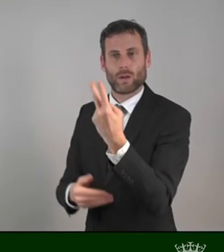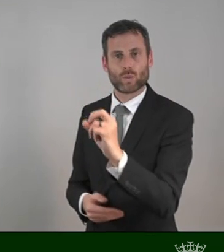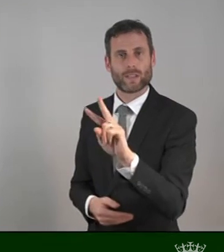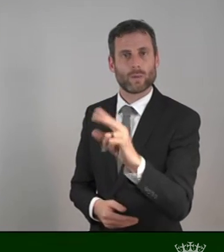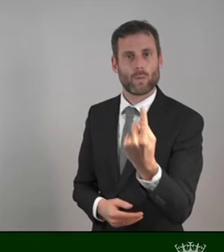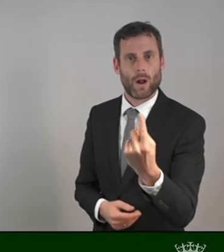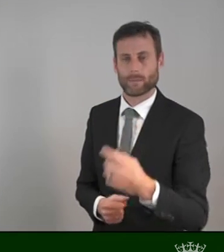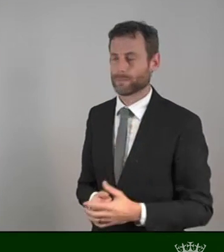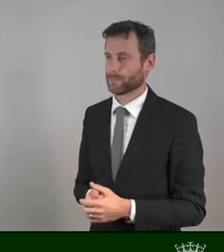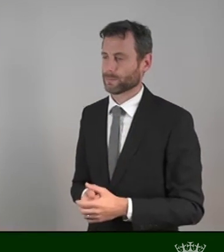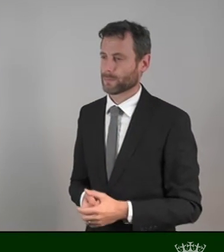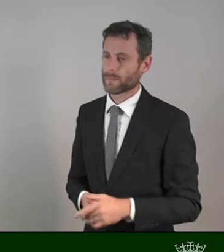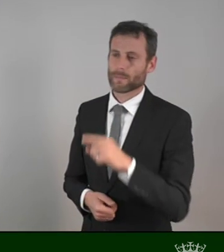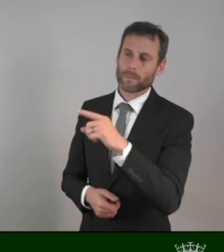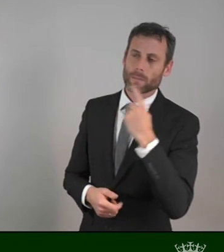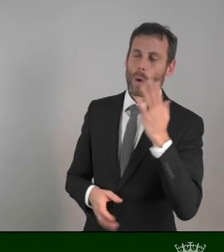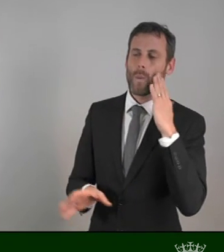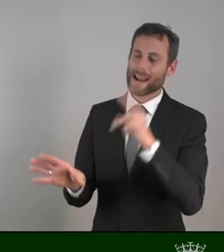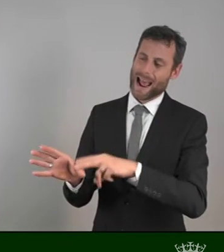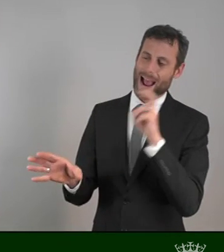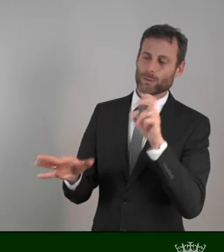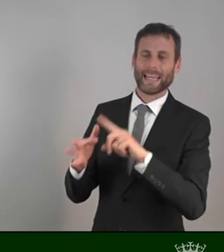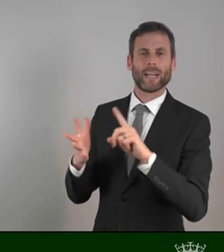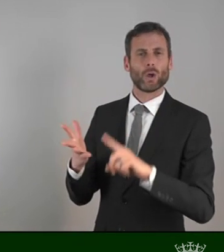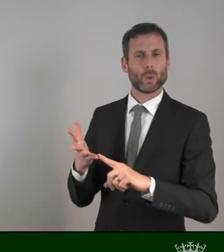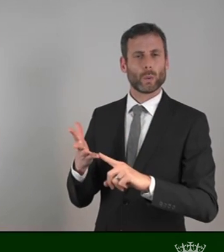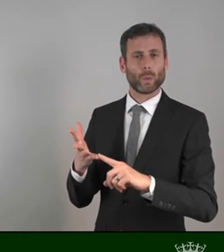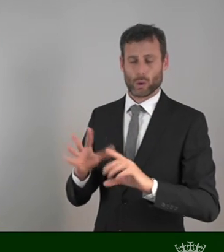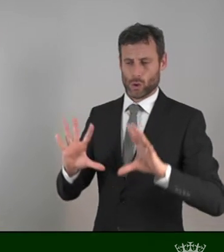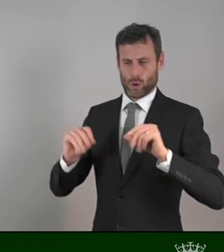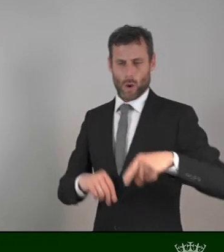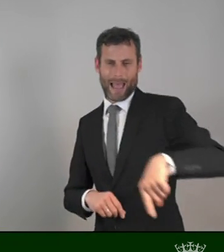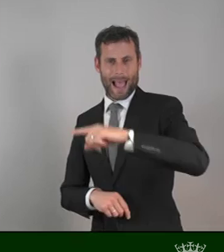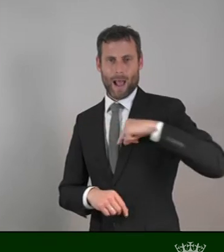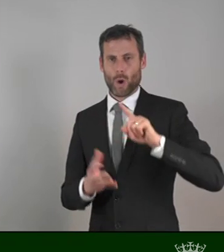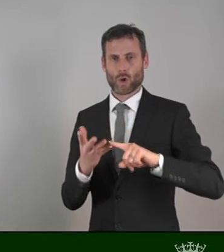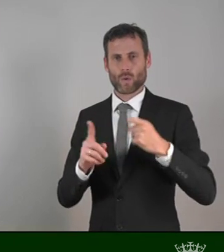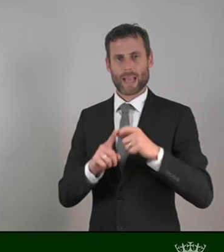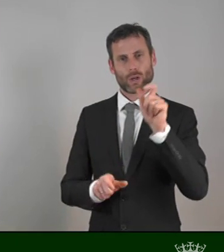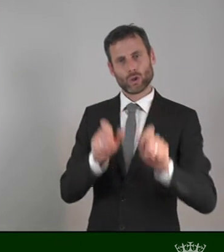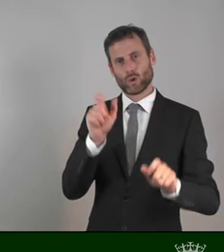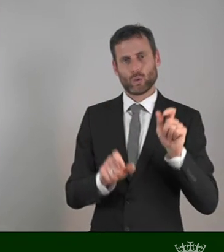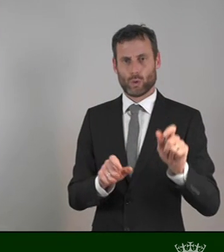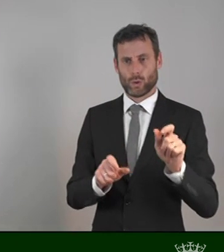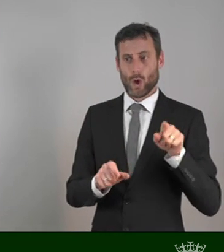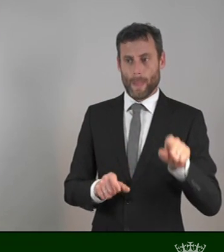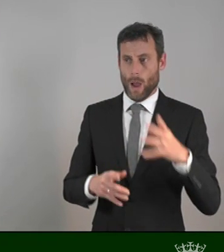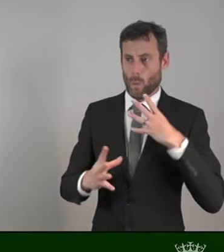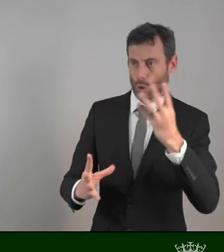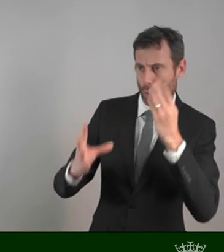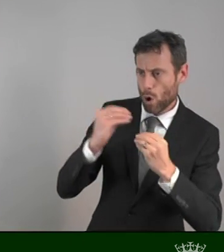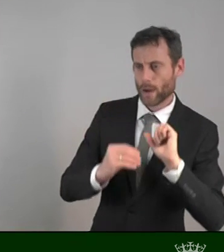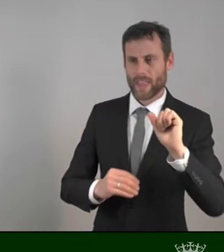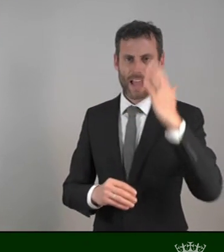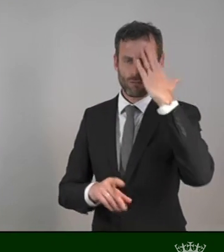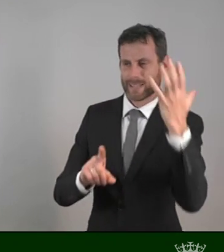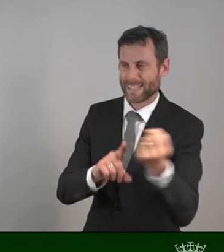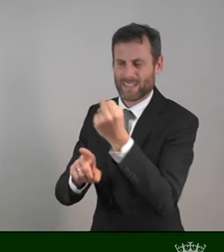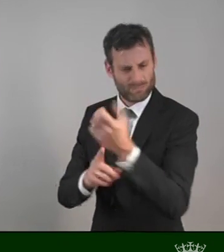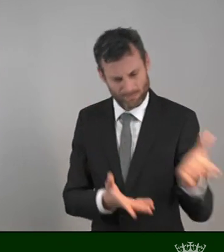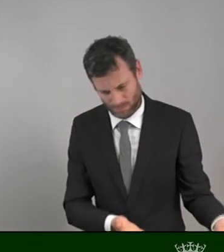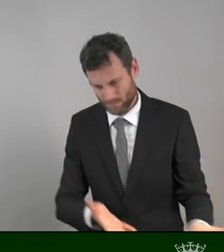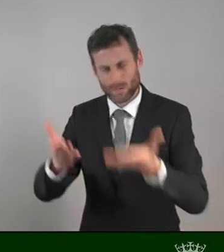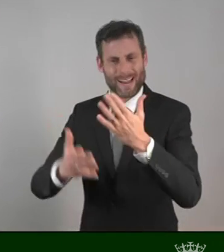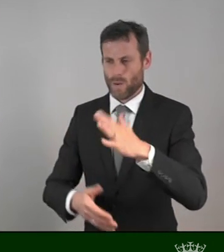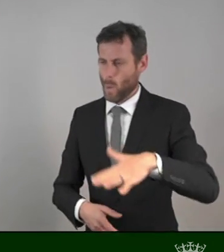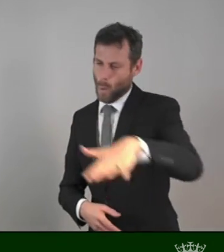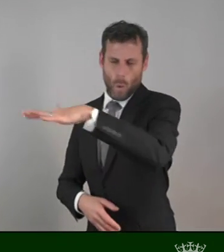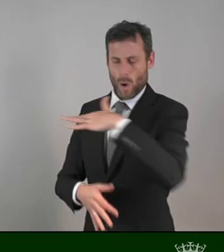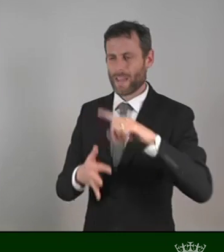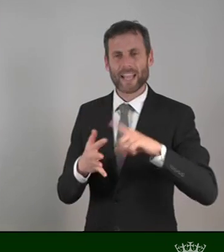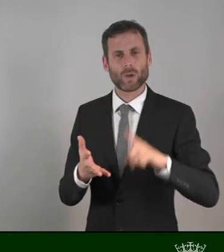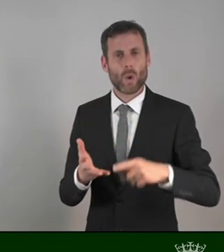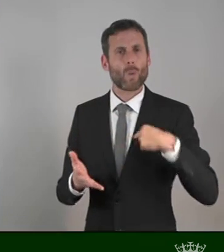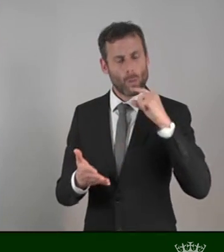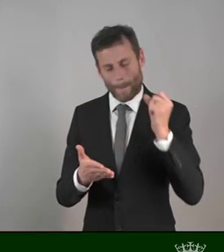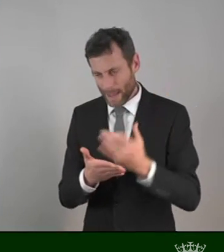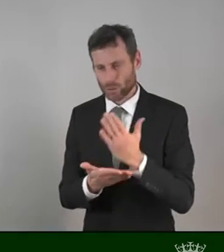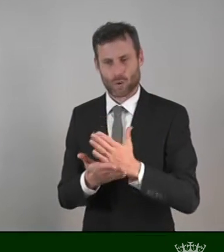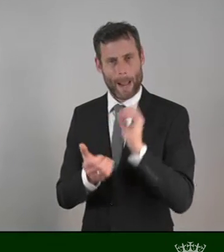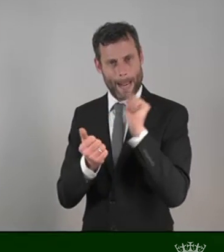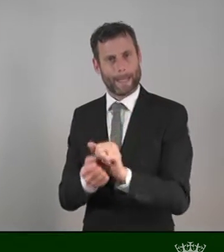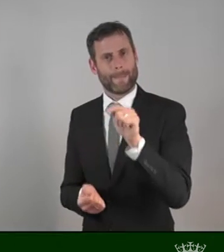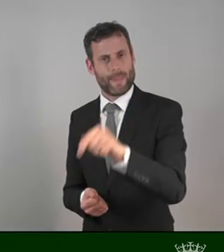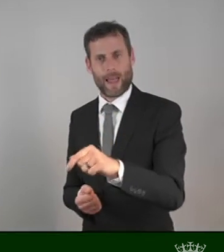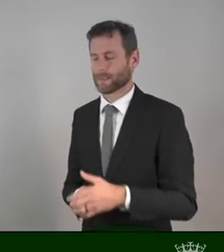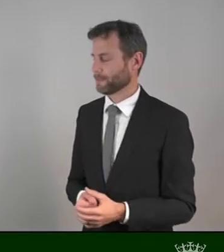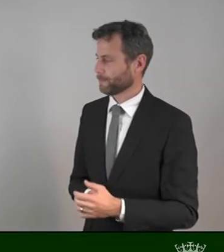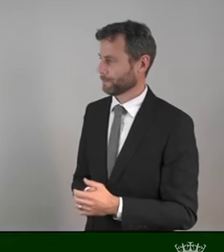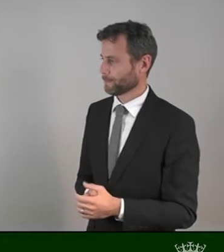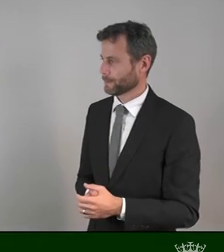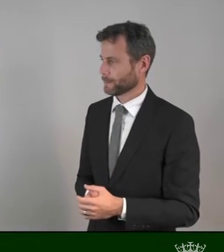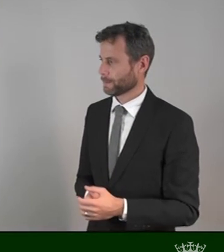Nothing in withdrawal from the EU stops UK students being able to pursue their hopes, their dreams around the whole of the European Union, and we will ensure that that is the case.